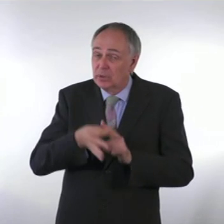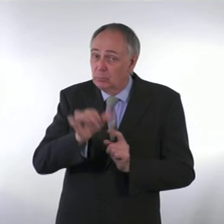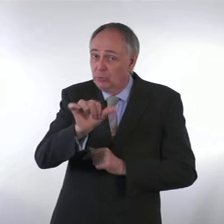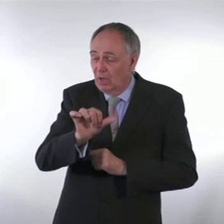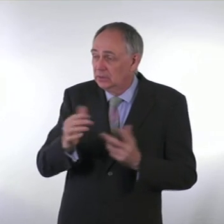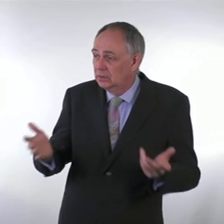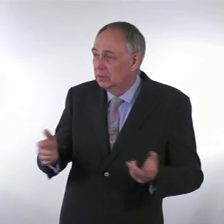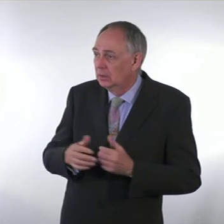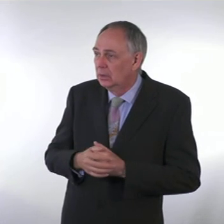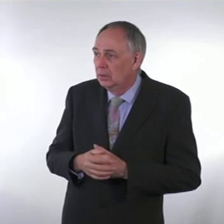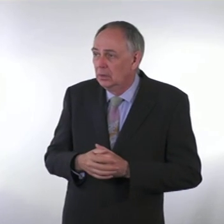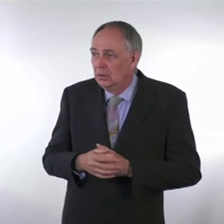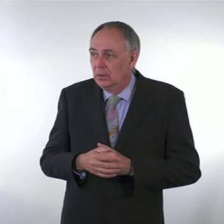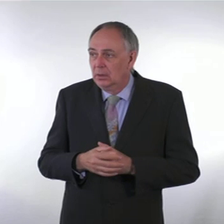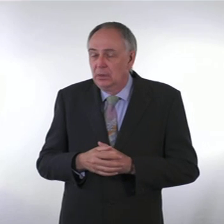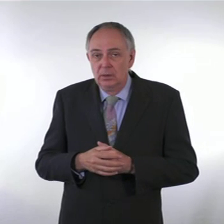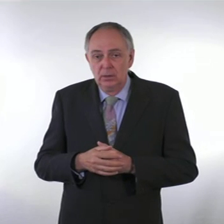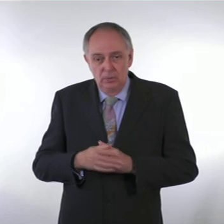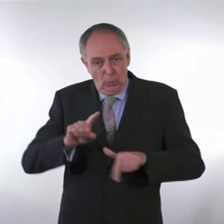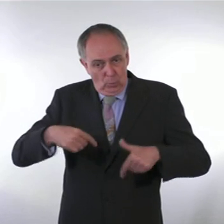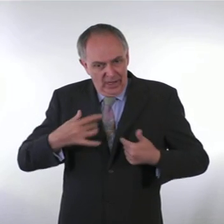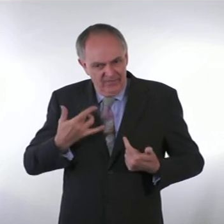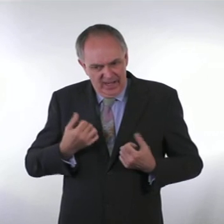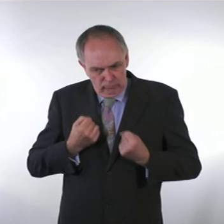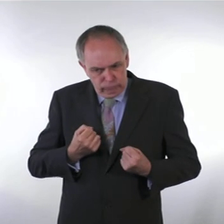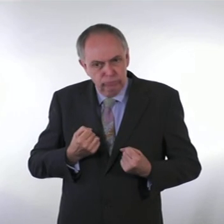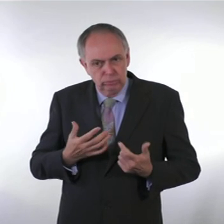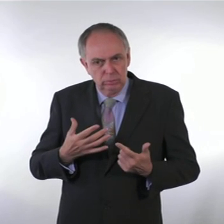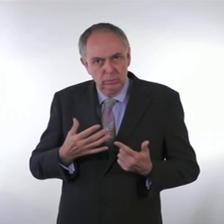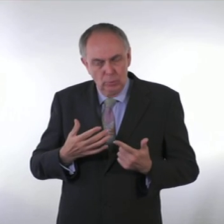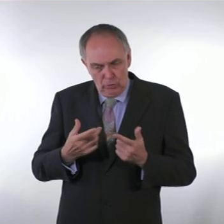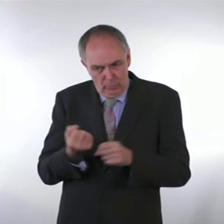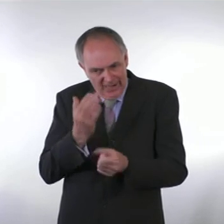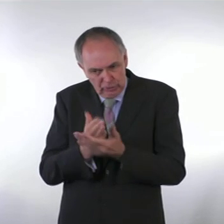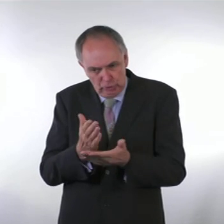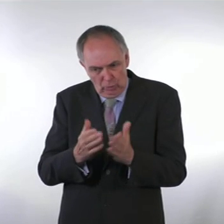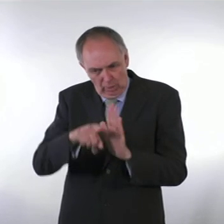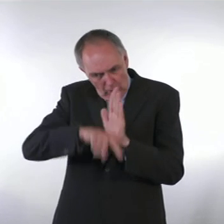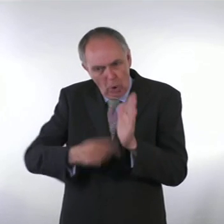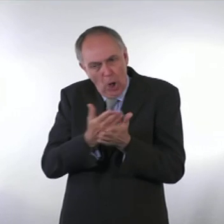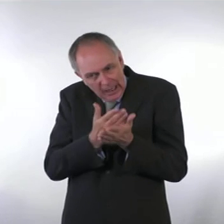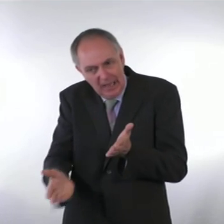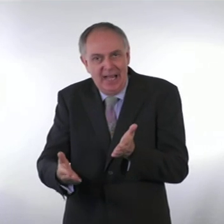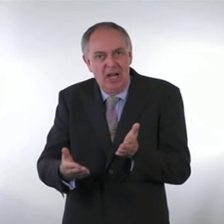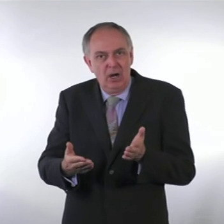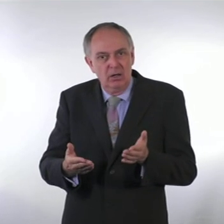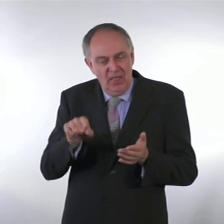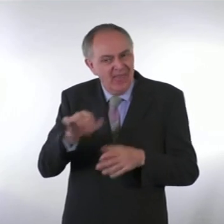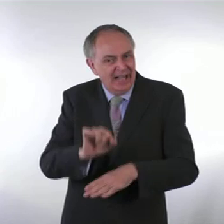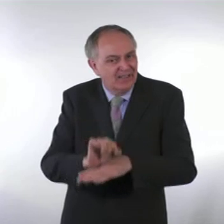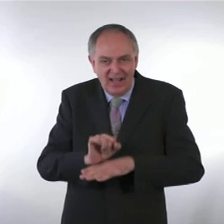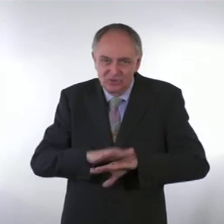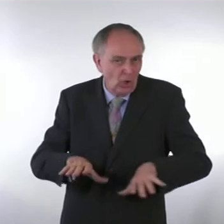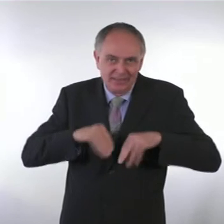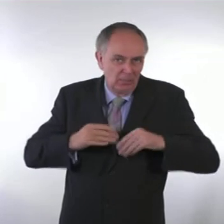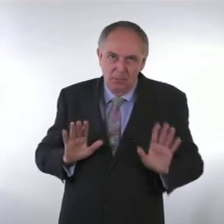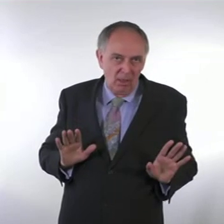We are committed to ensuring that the law is made clear on this point, and that defence is inexcusable.